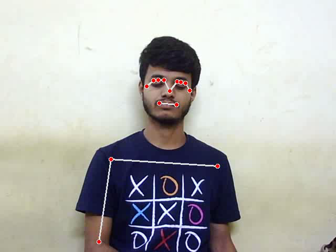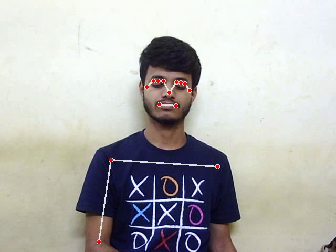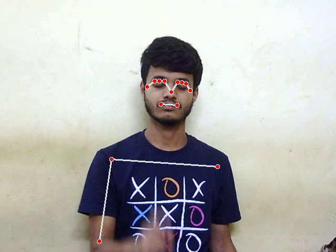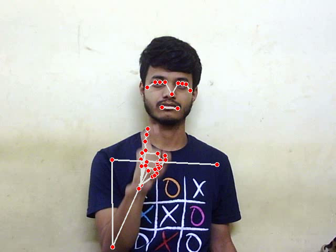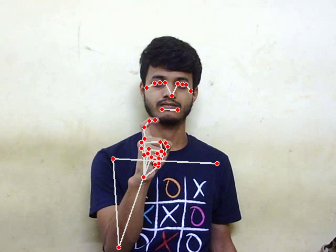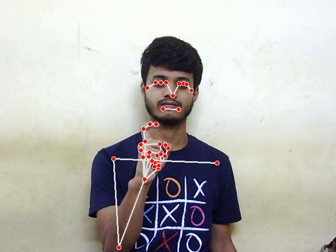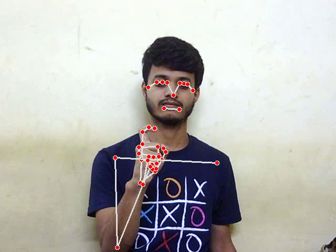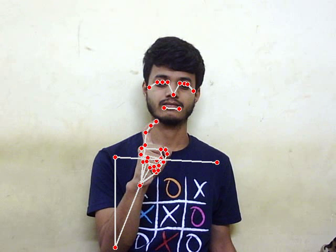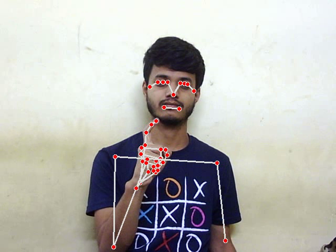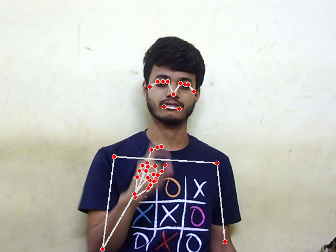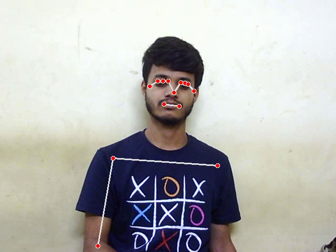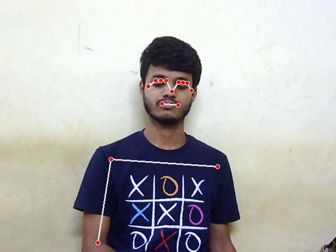question